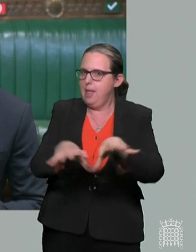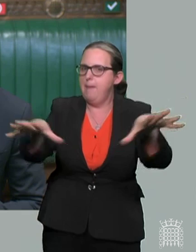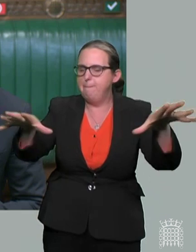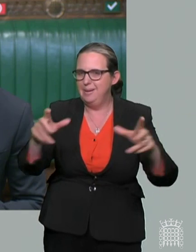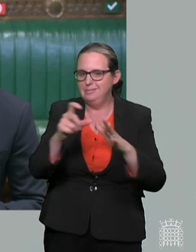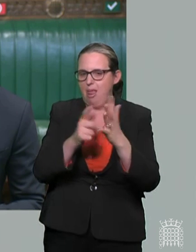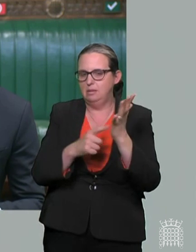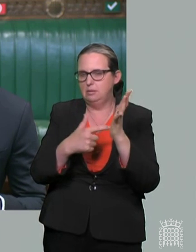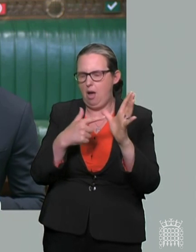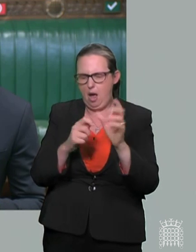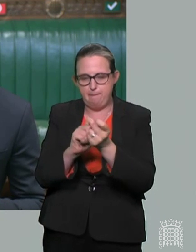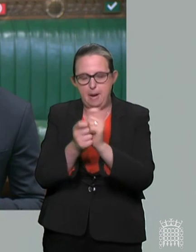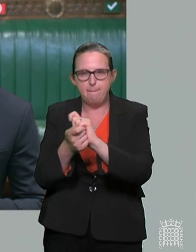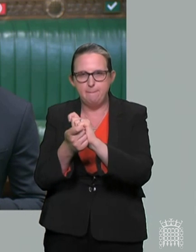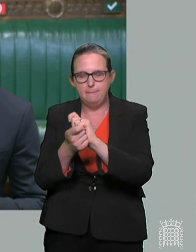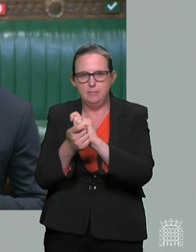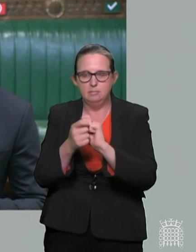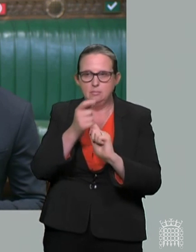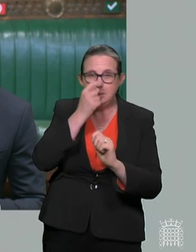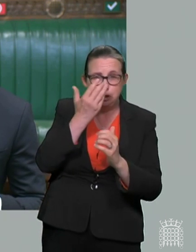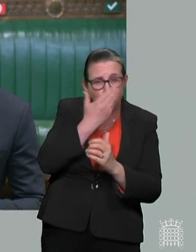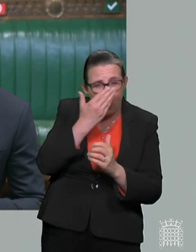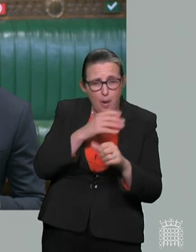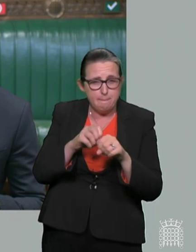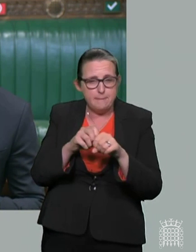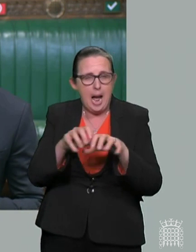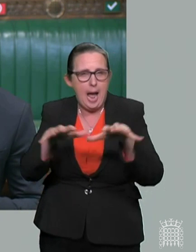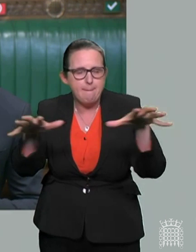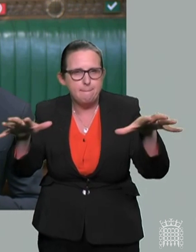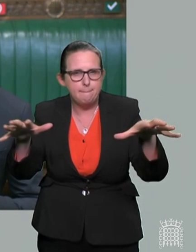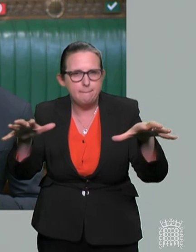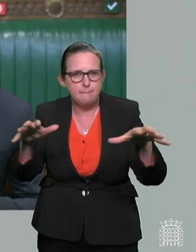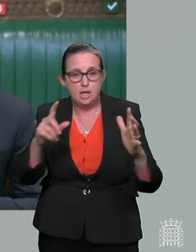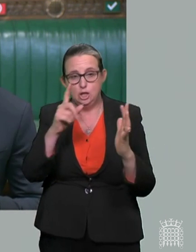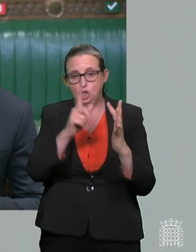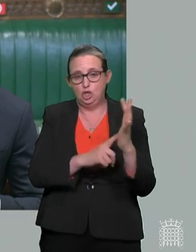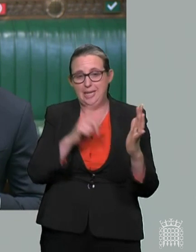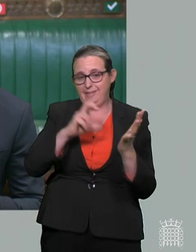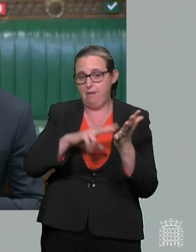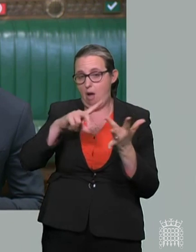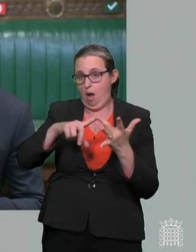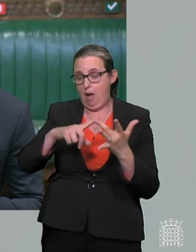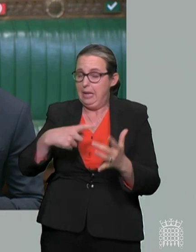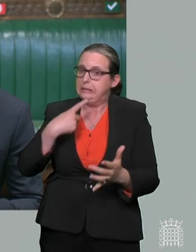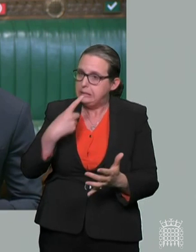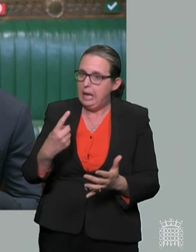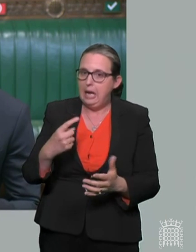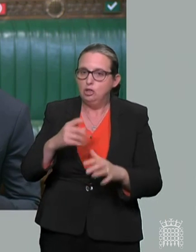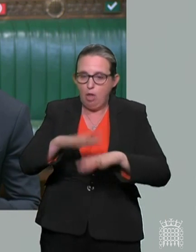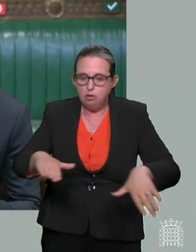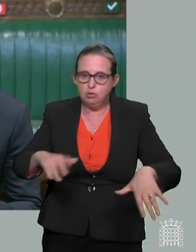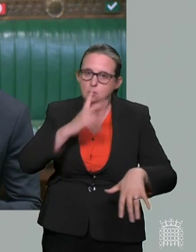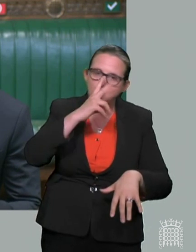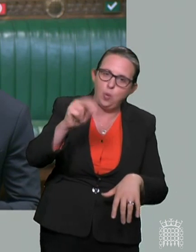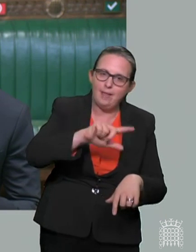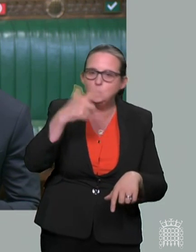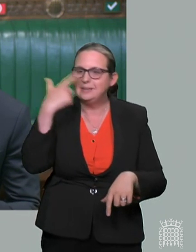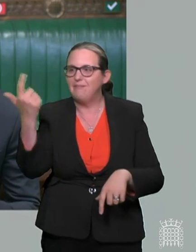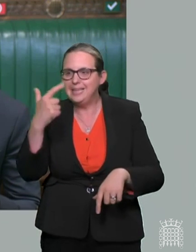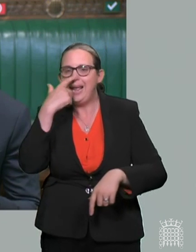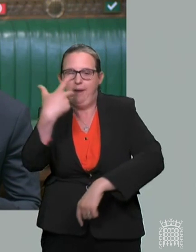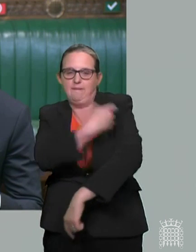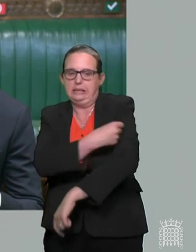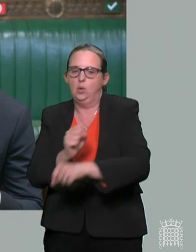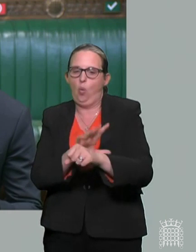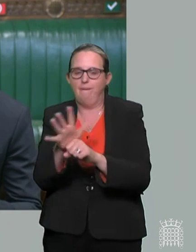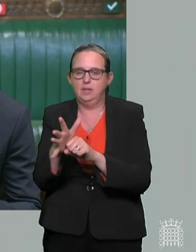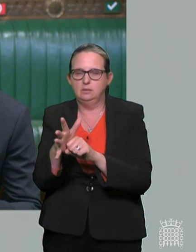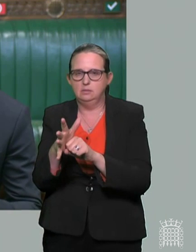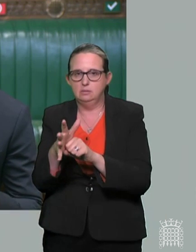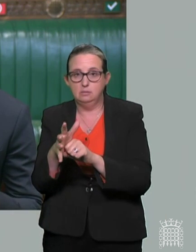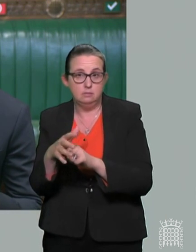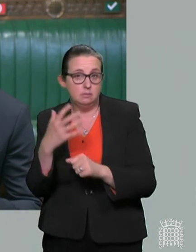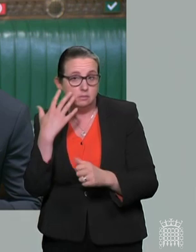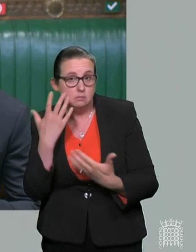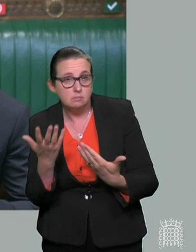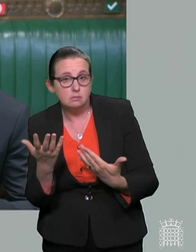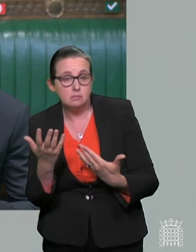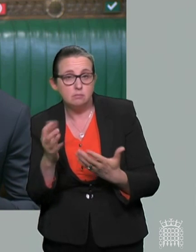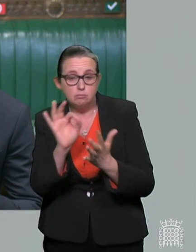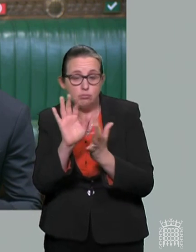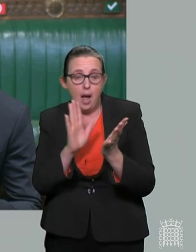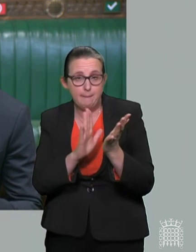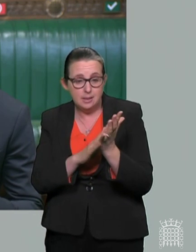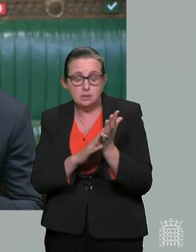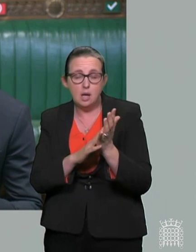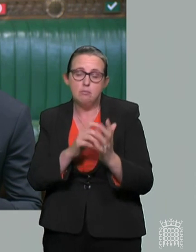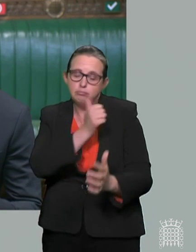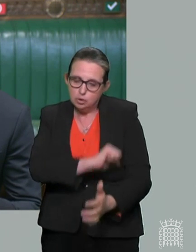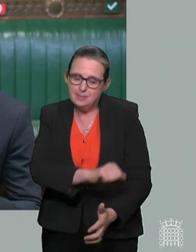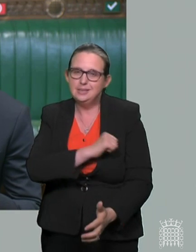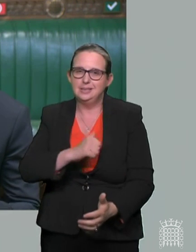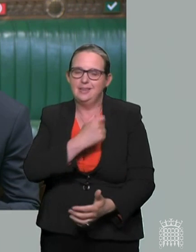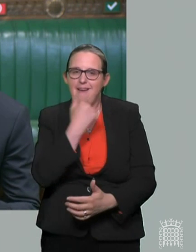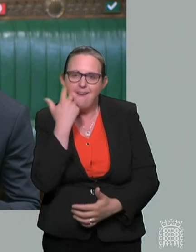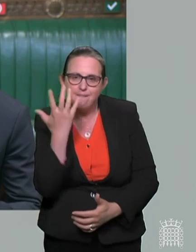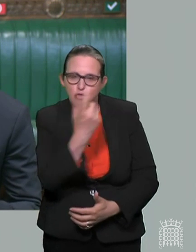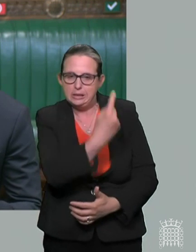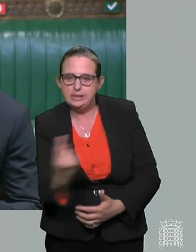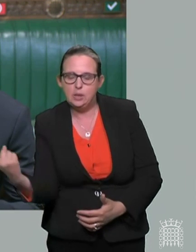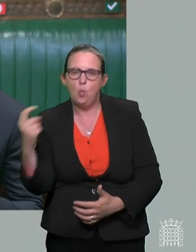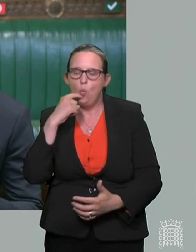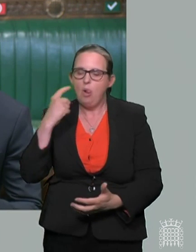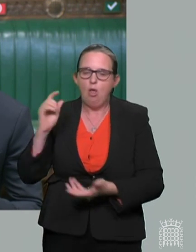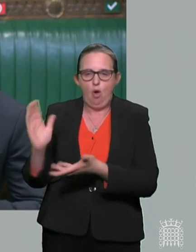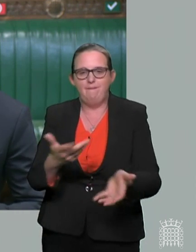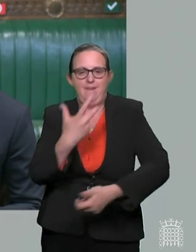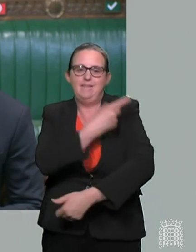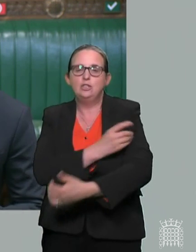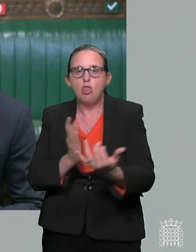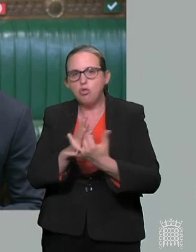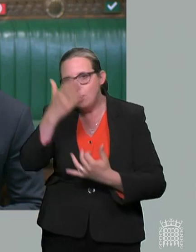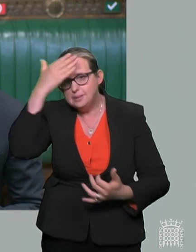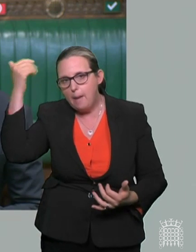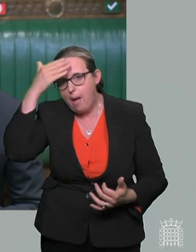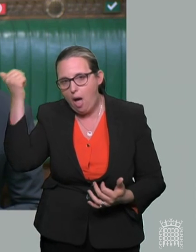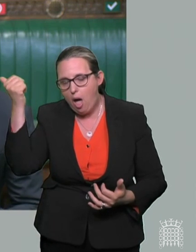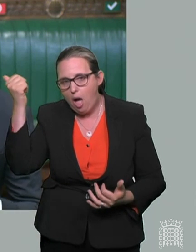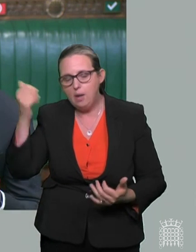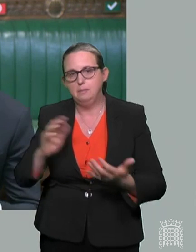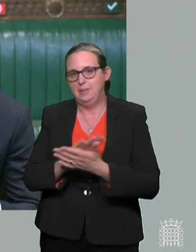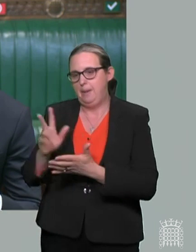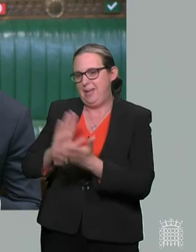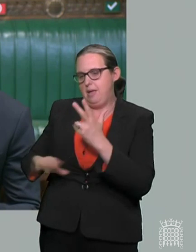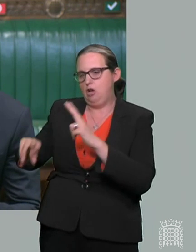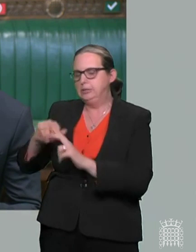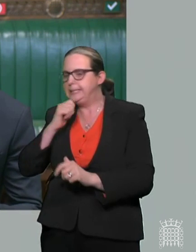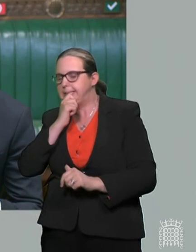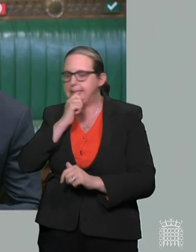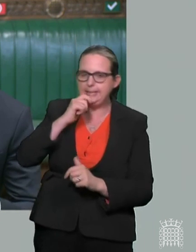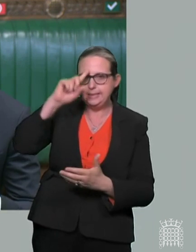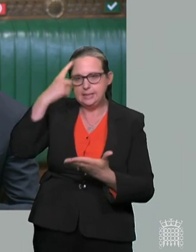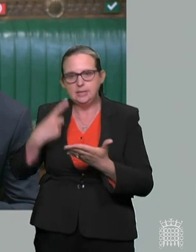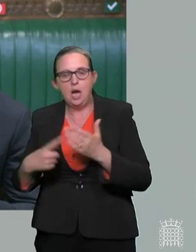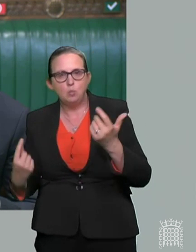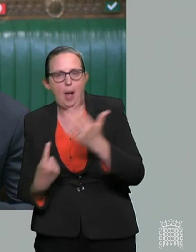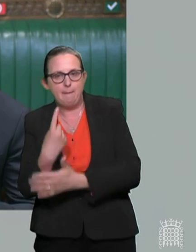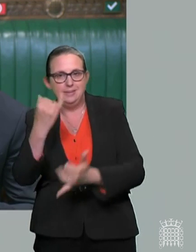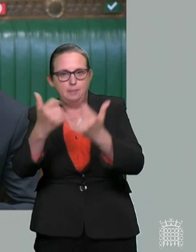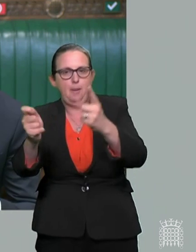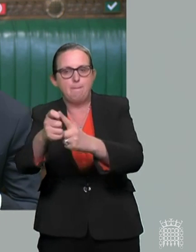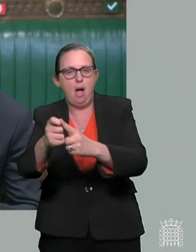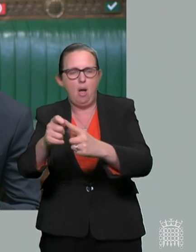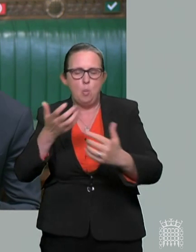If the Joint Committee on Vaccination and Immunisation says that it is safe and appropriate for adolescents to receive the vaccine, will the Prime Minister promise that every single adolescent will be offered the vaccine over the summer and parents given all the information they need to make an informed decision, so that schools can return and not continue to